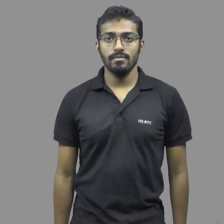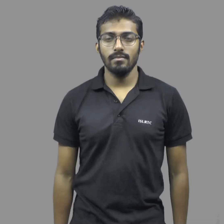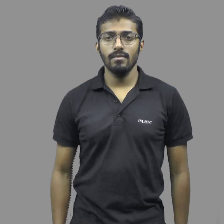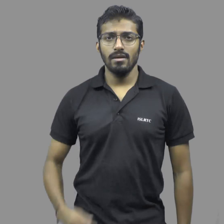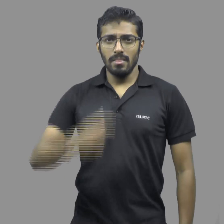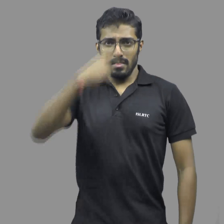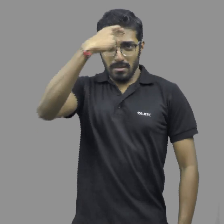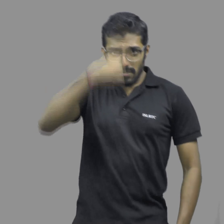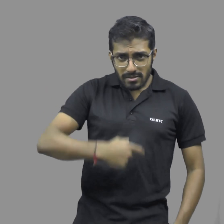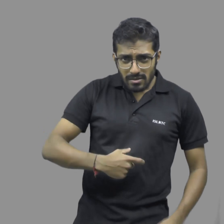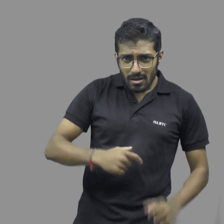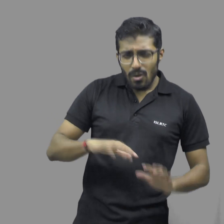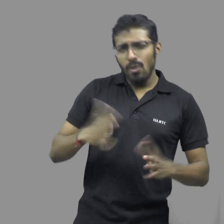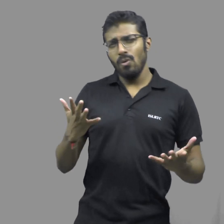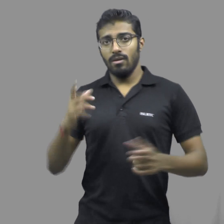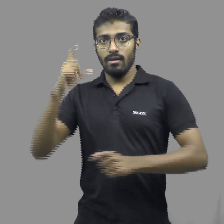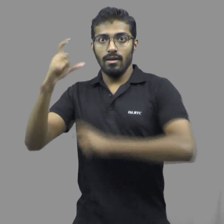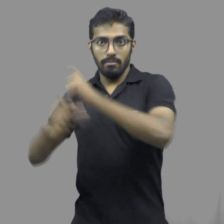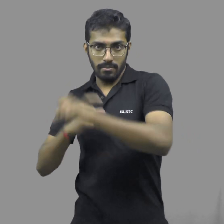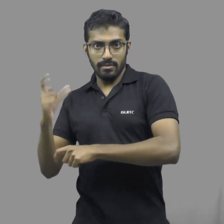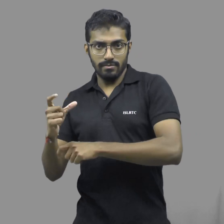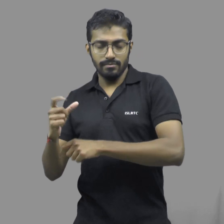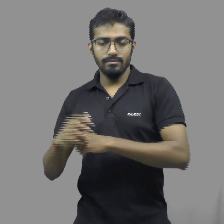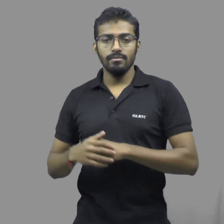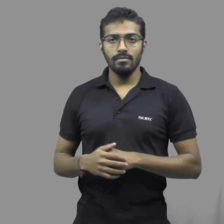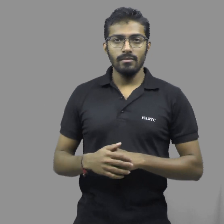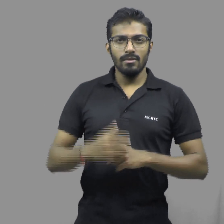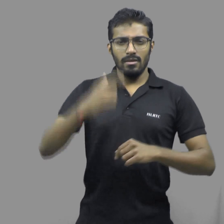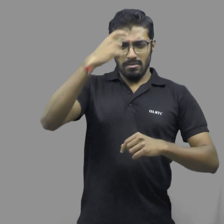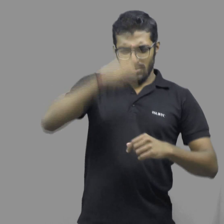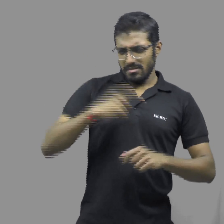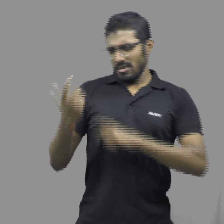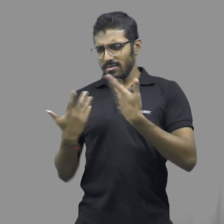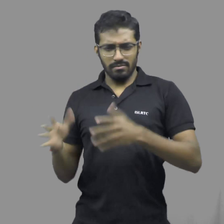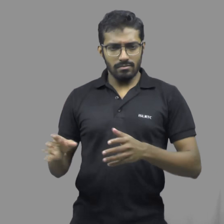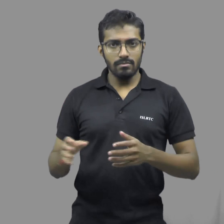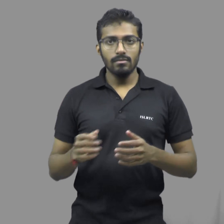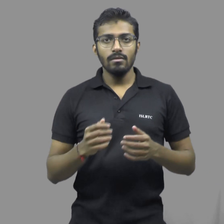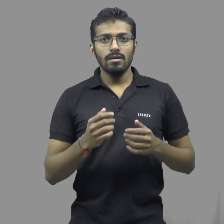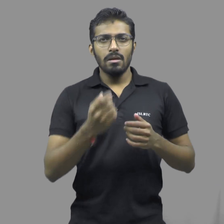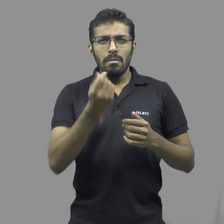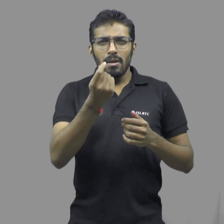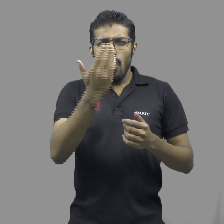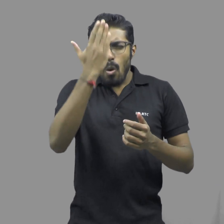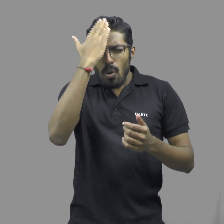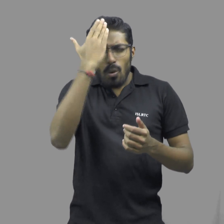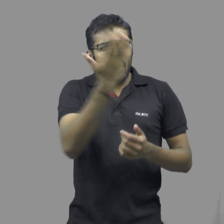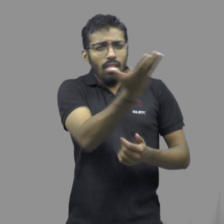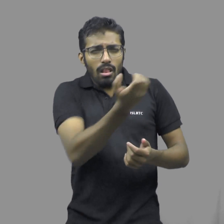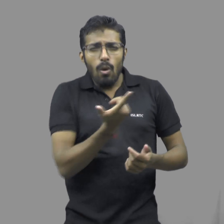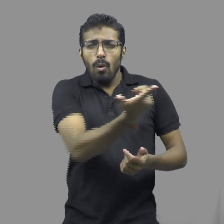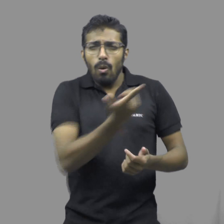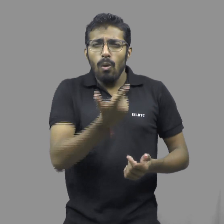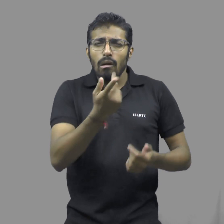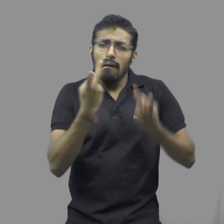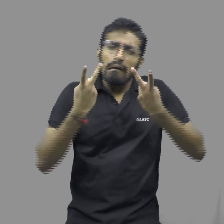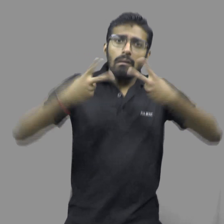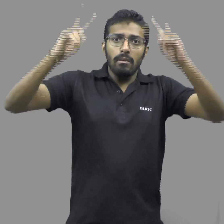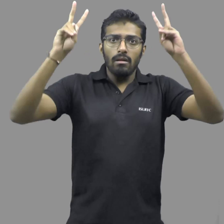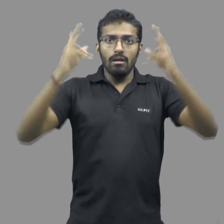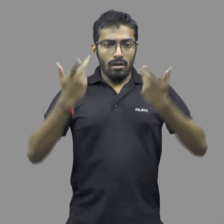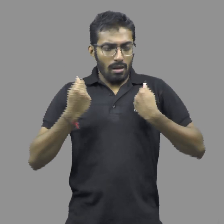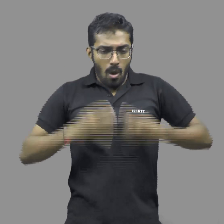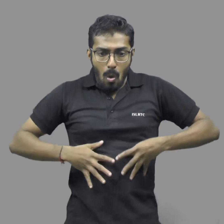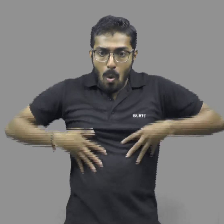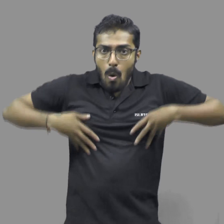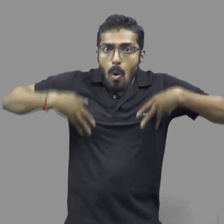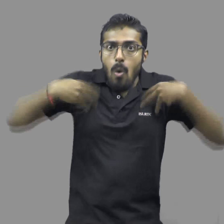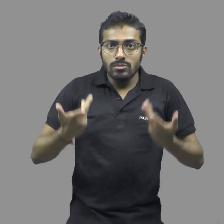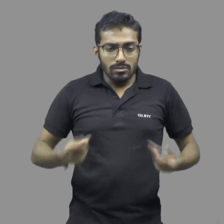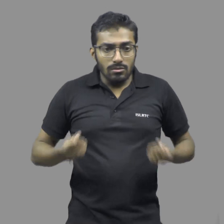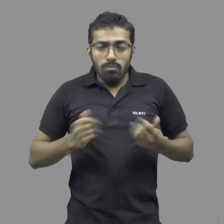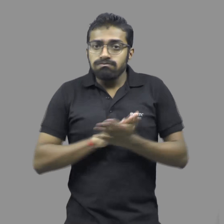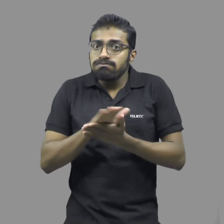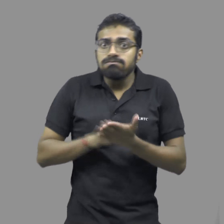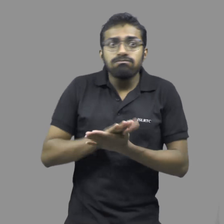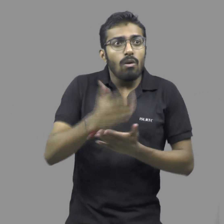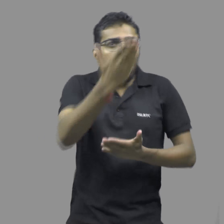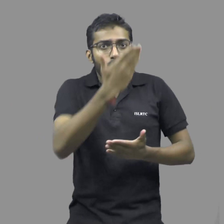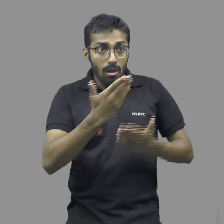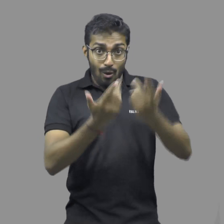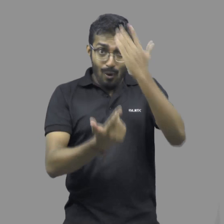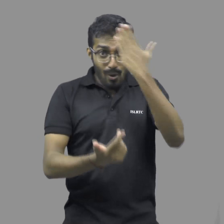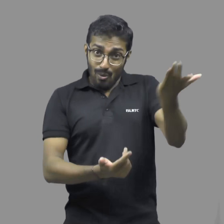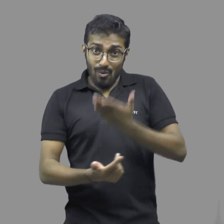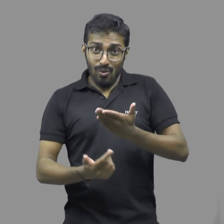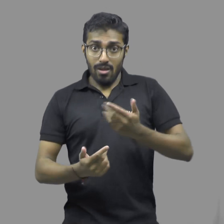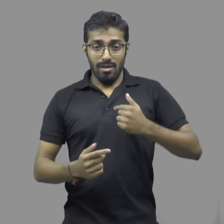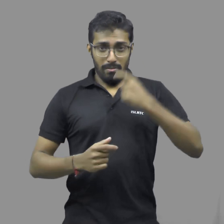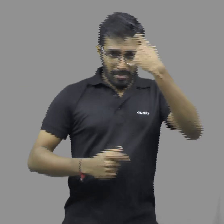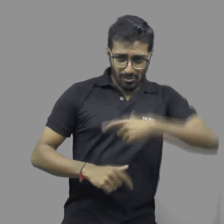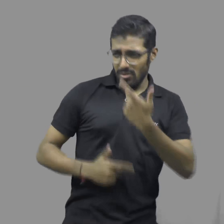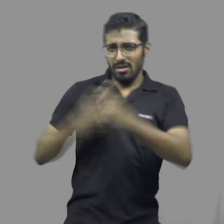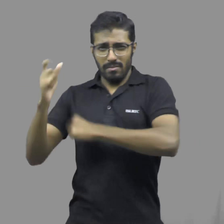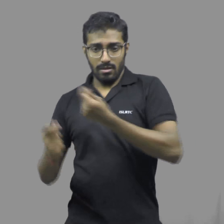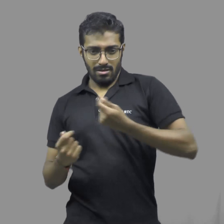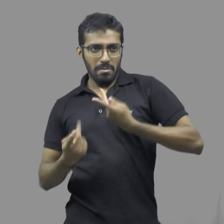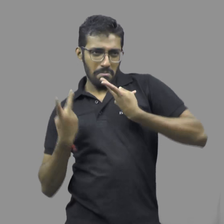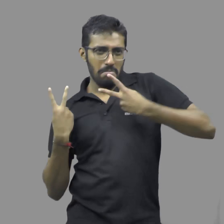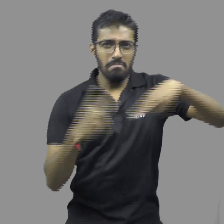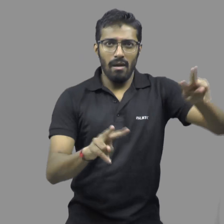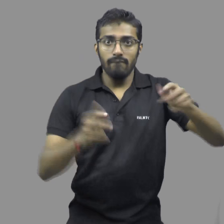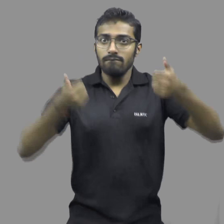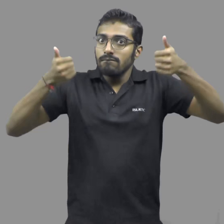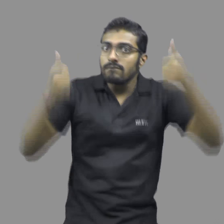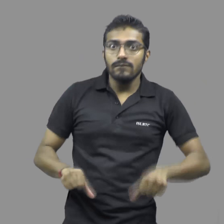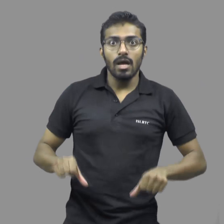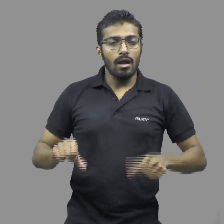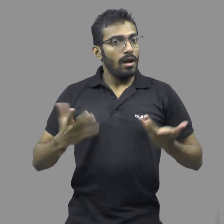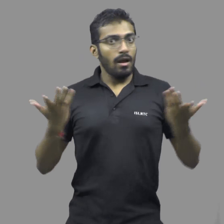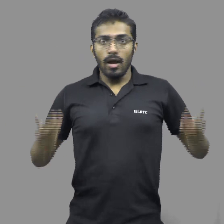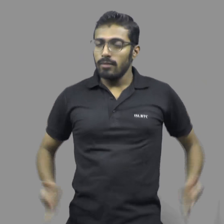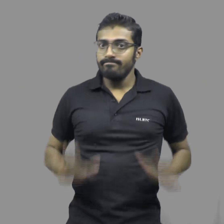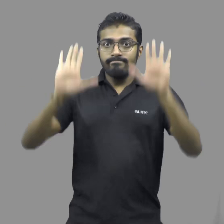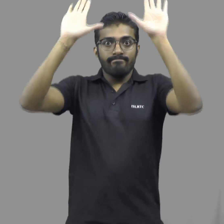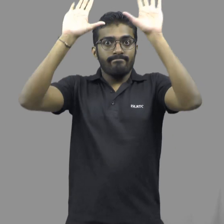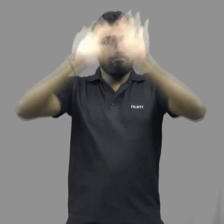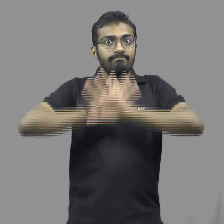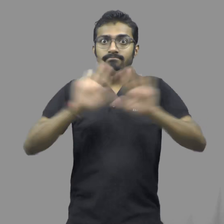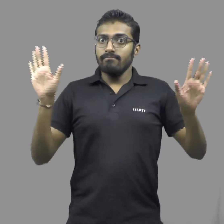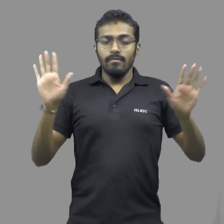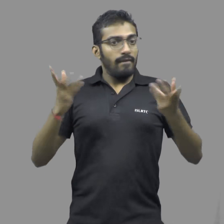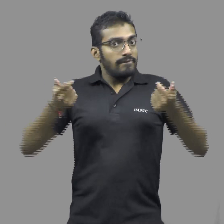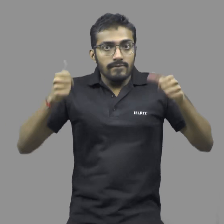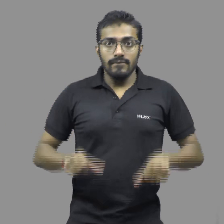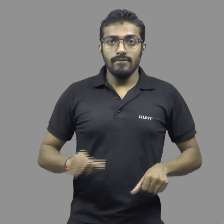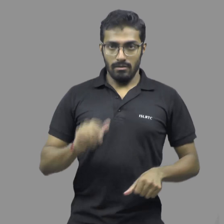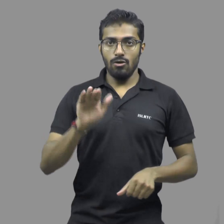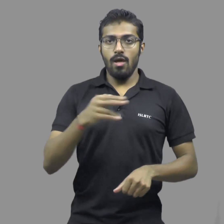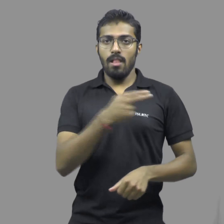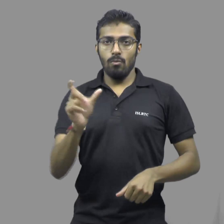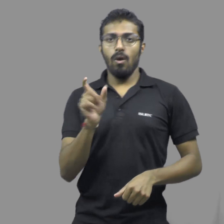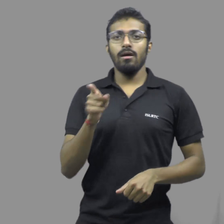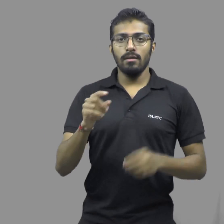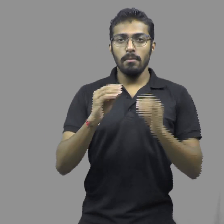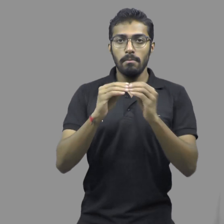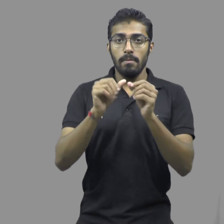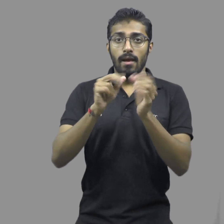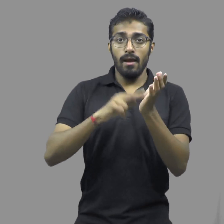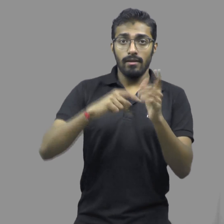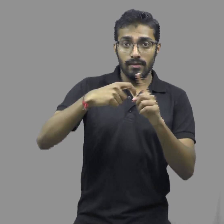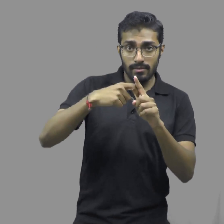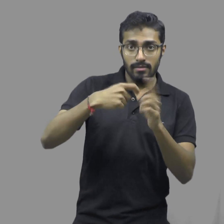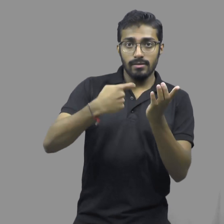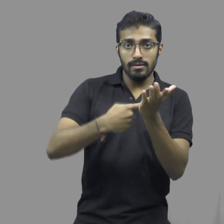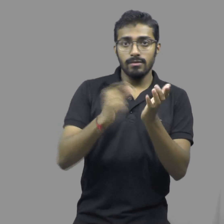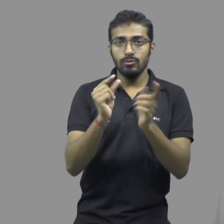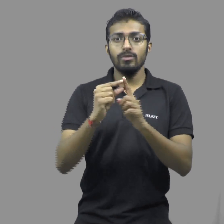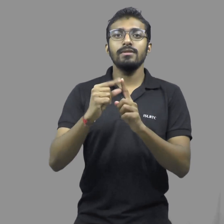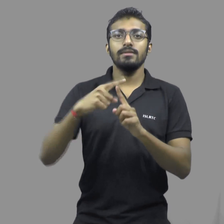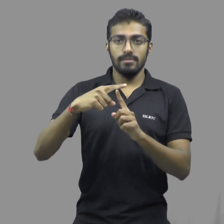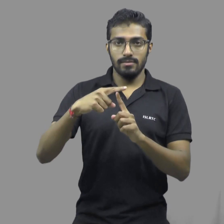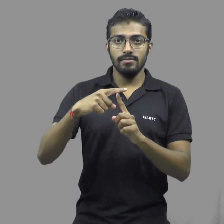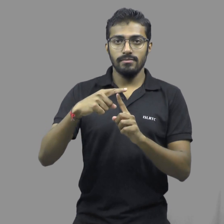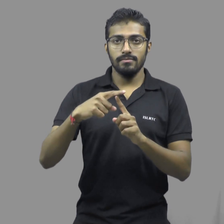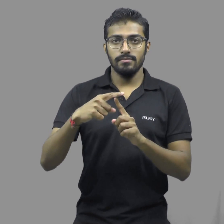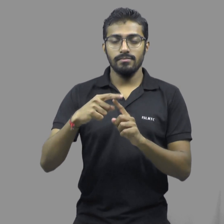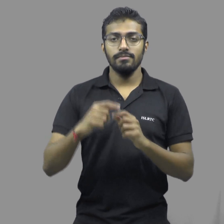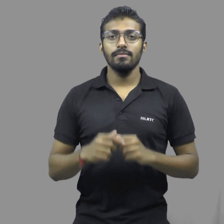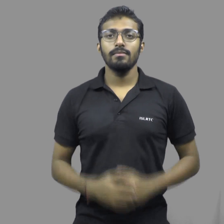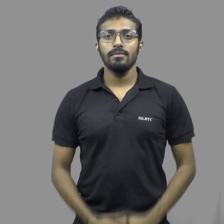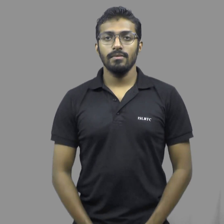Bankrupt